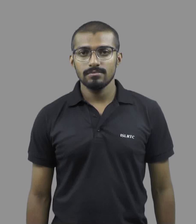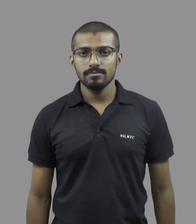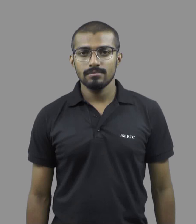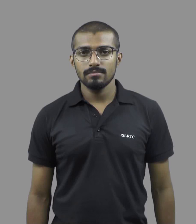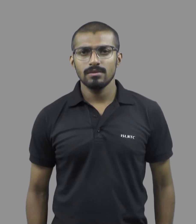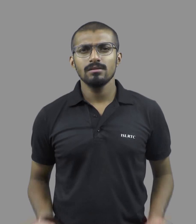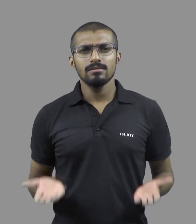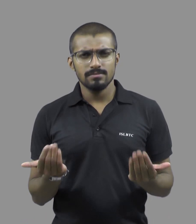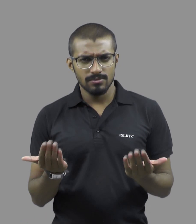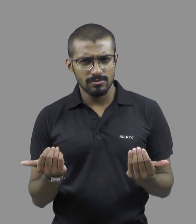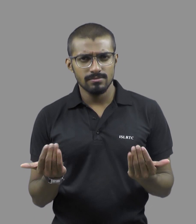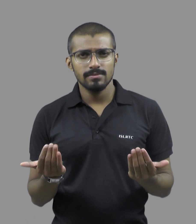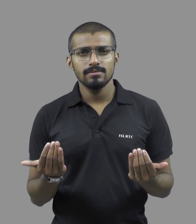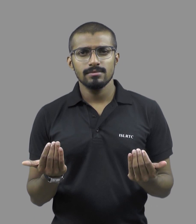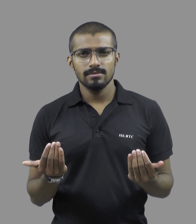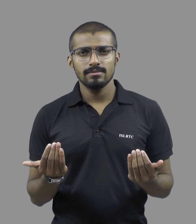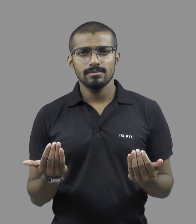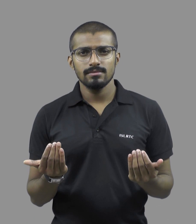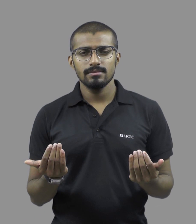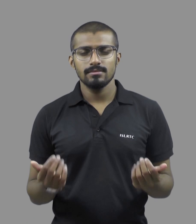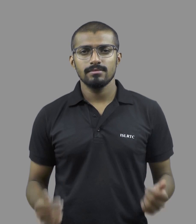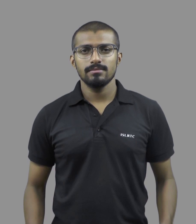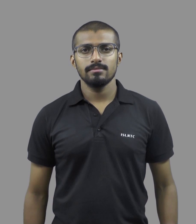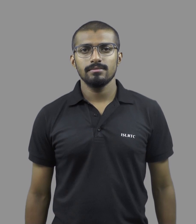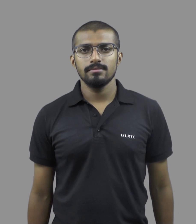Possible